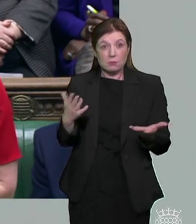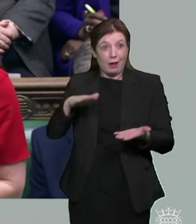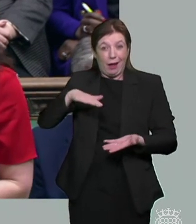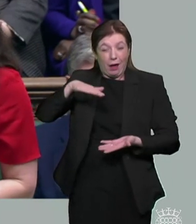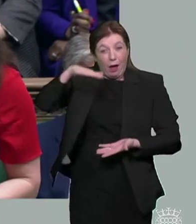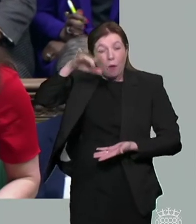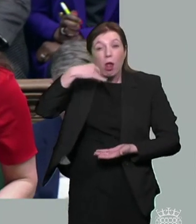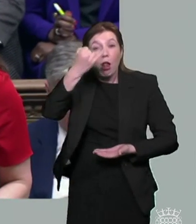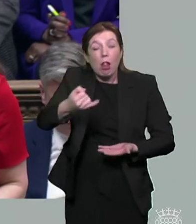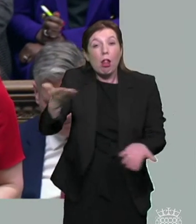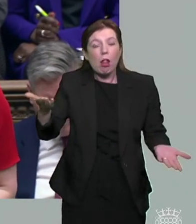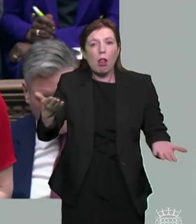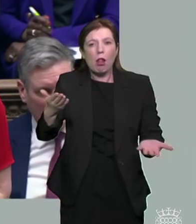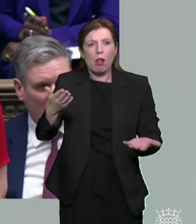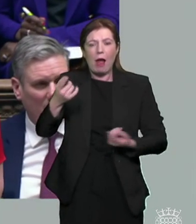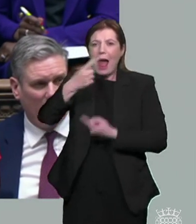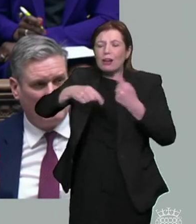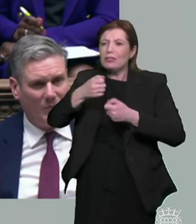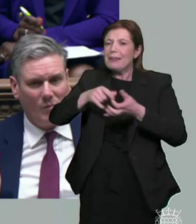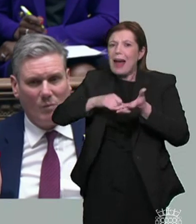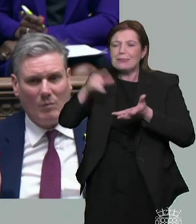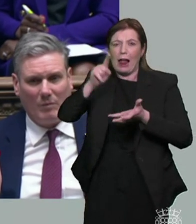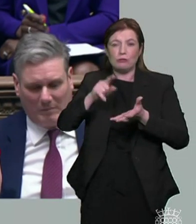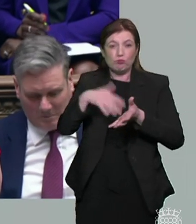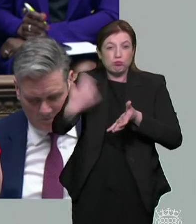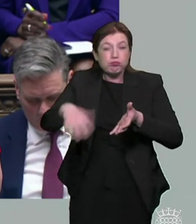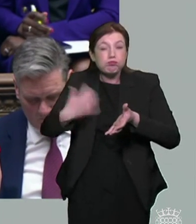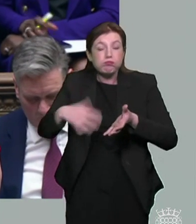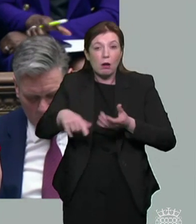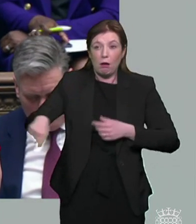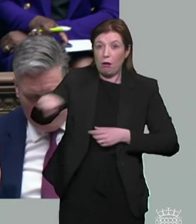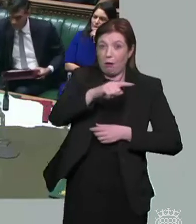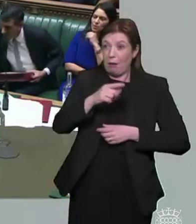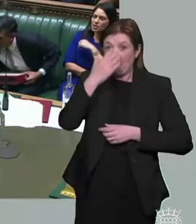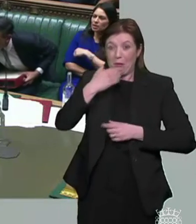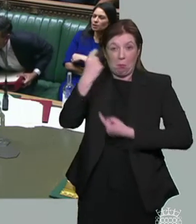Energy prices are at record highs, and people are worried sick.